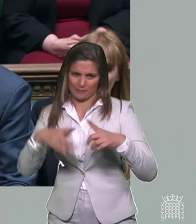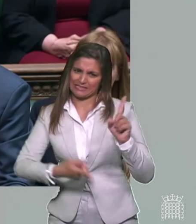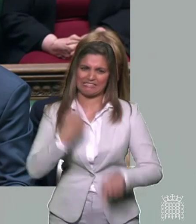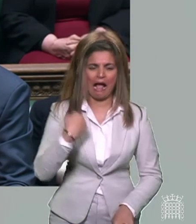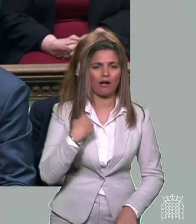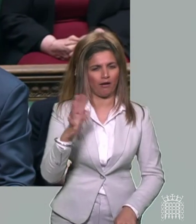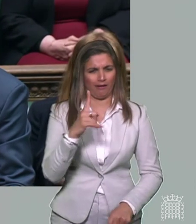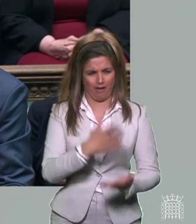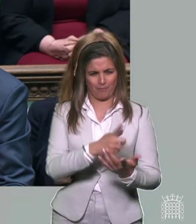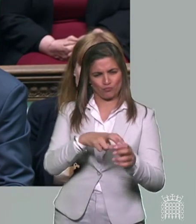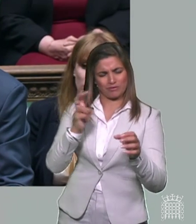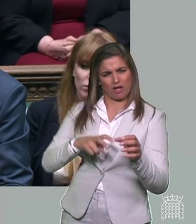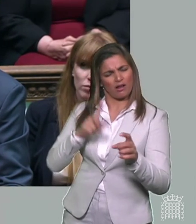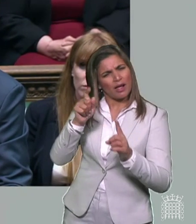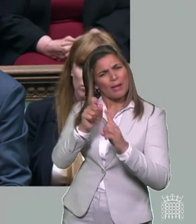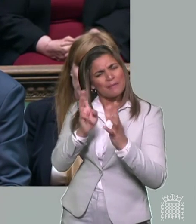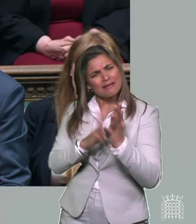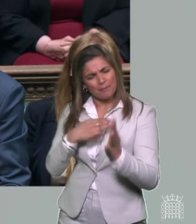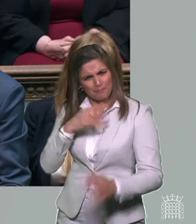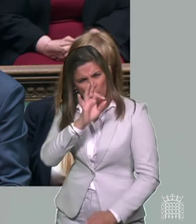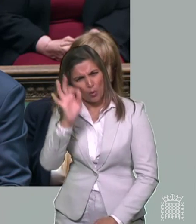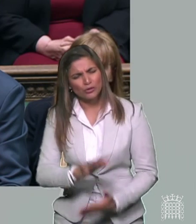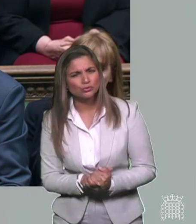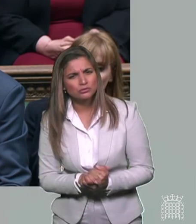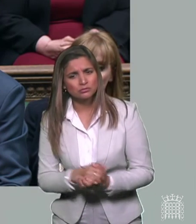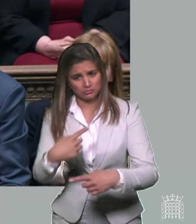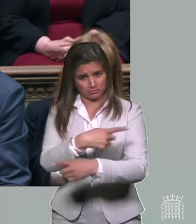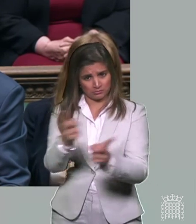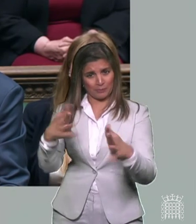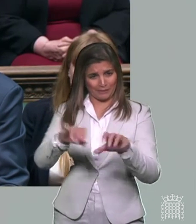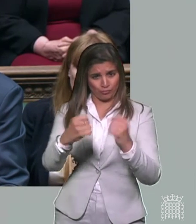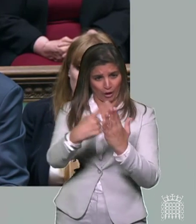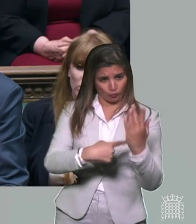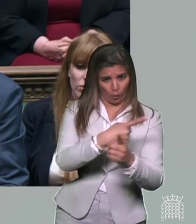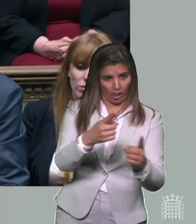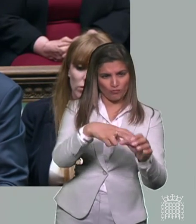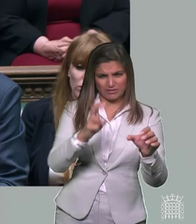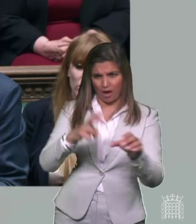Why does the Prime Minister think everybody else’s actions have consequences except his own?